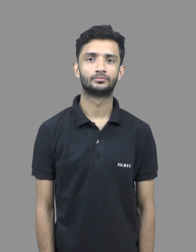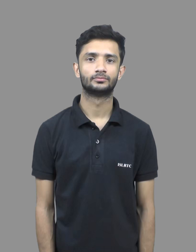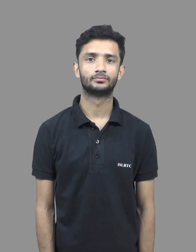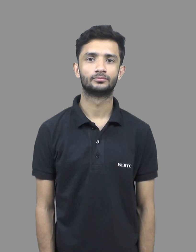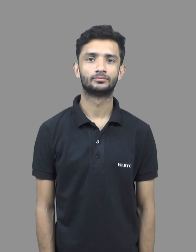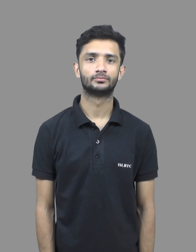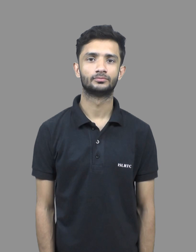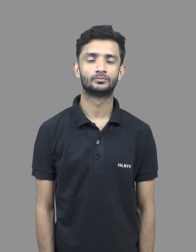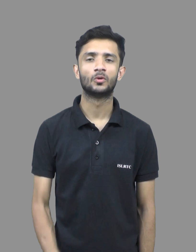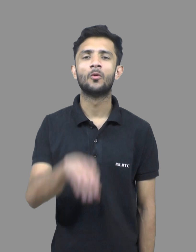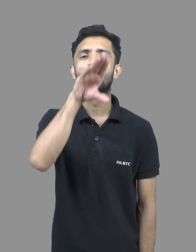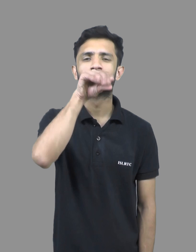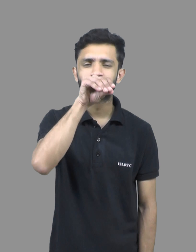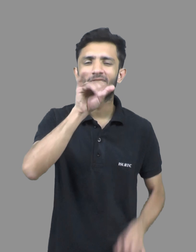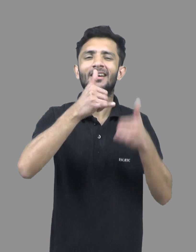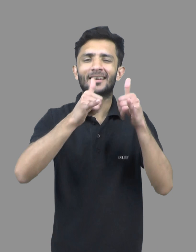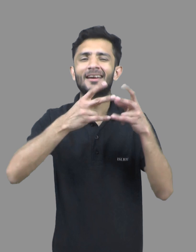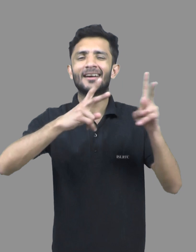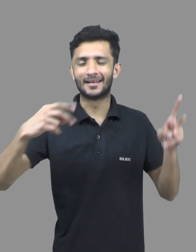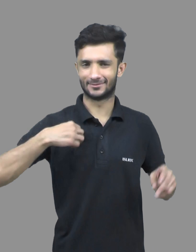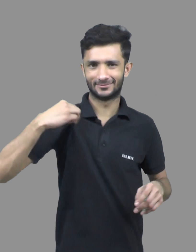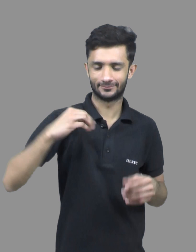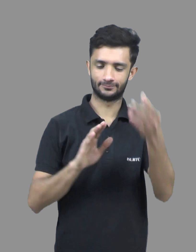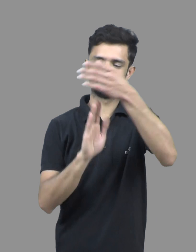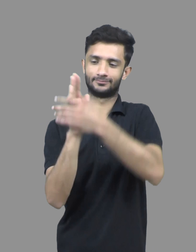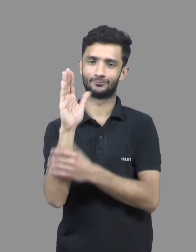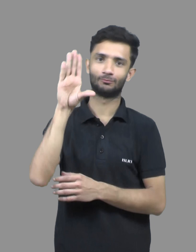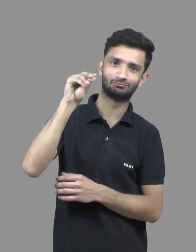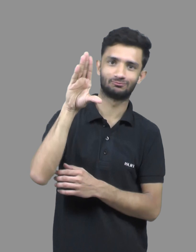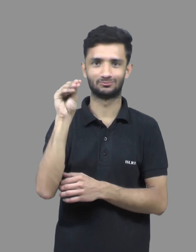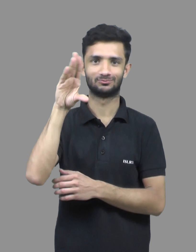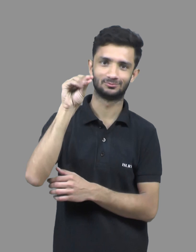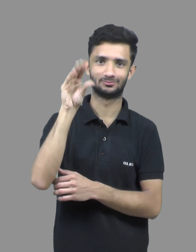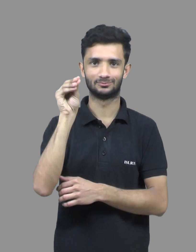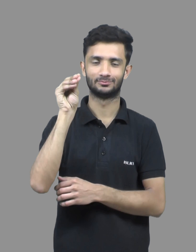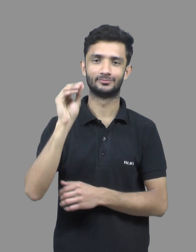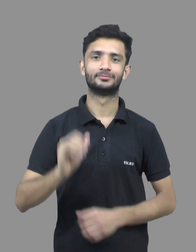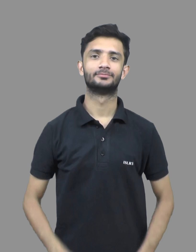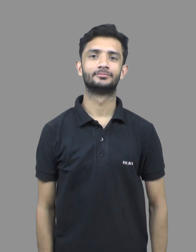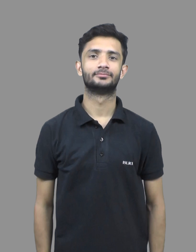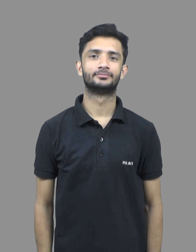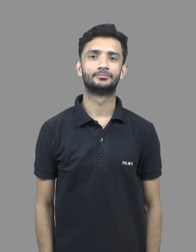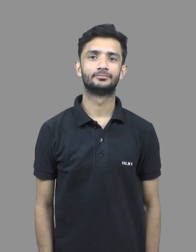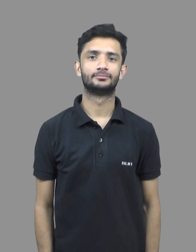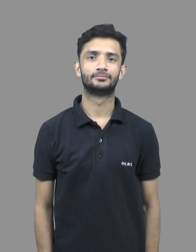Puppet